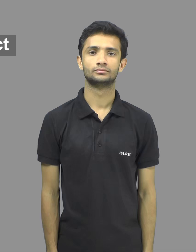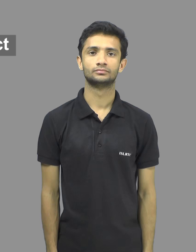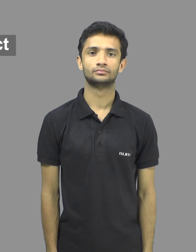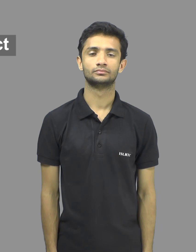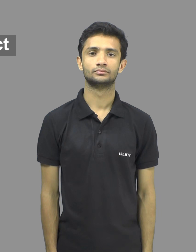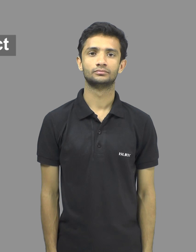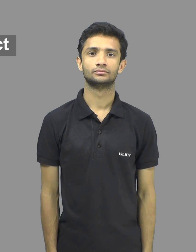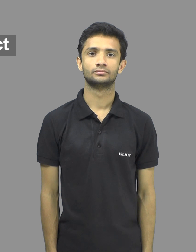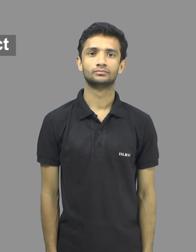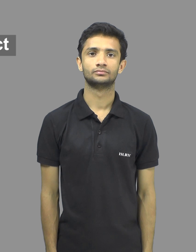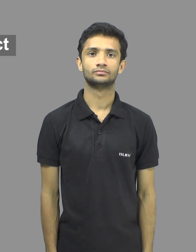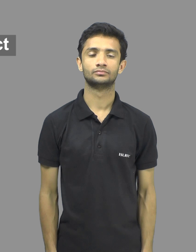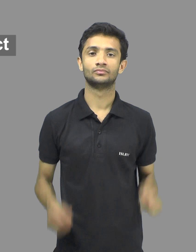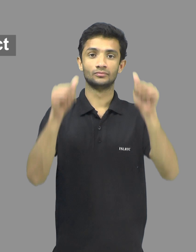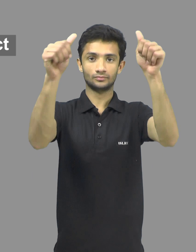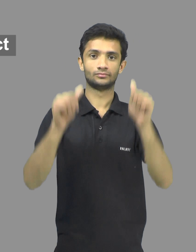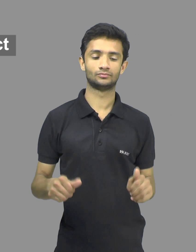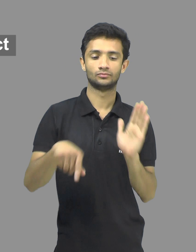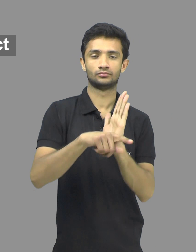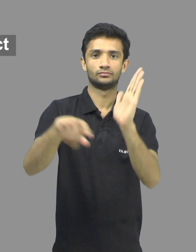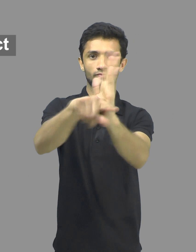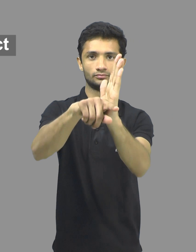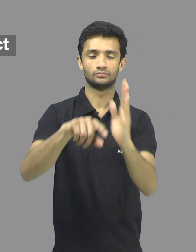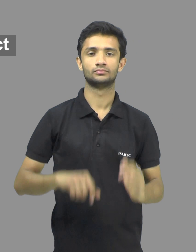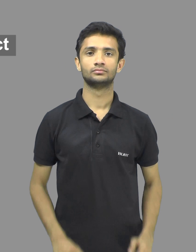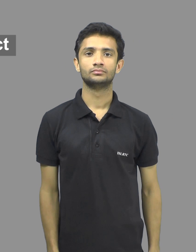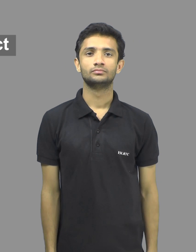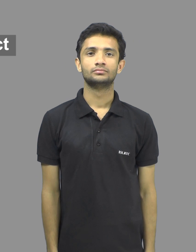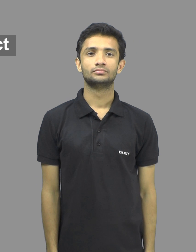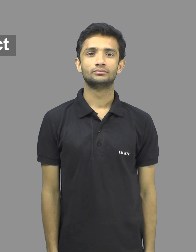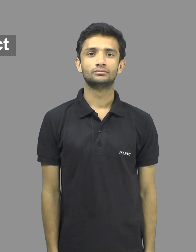Contract Agreement Deal Pact